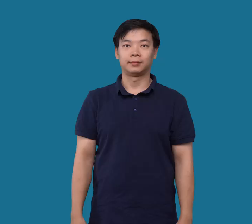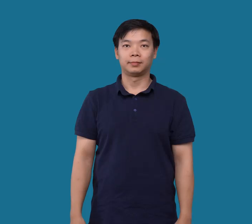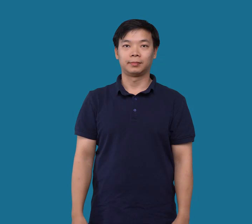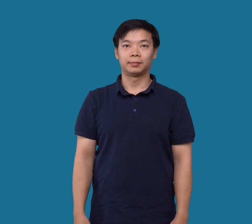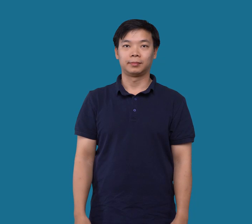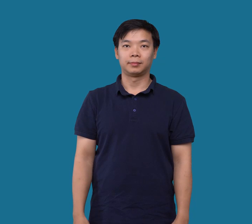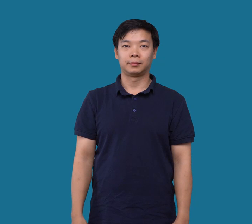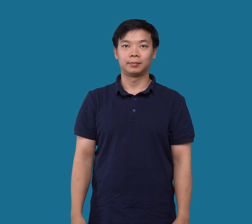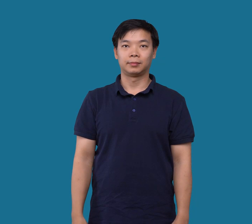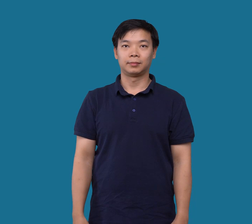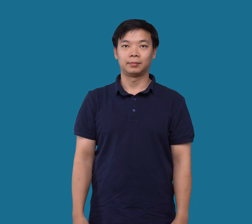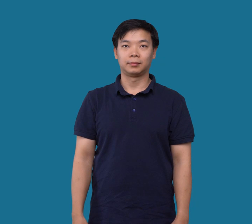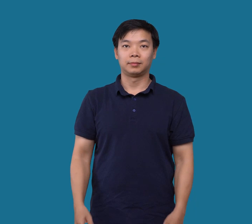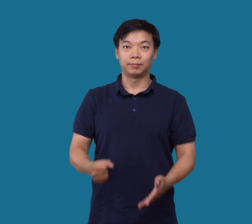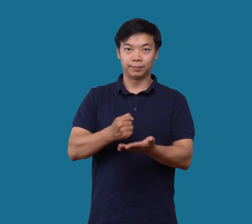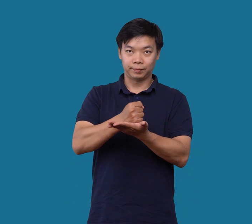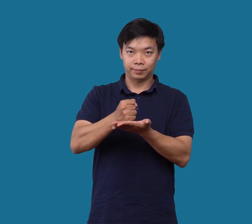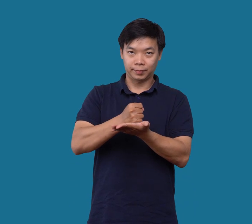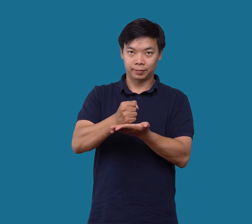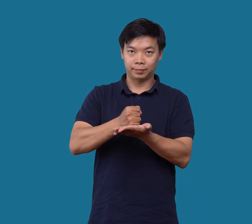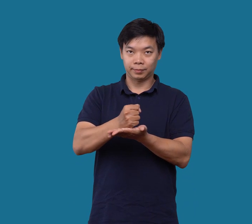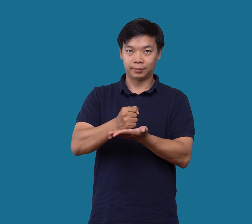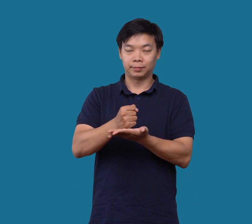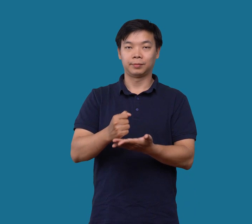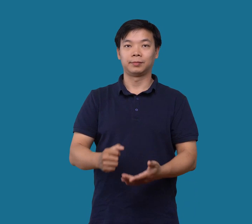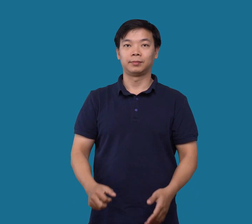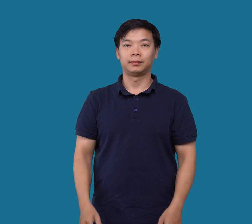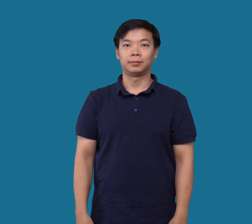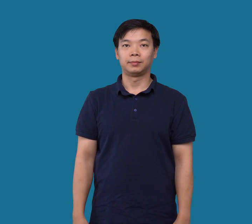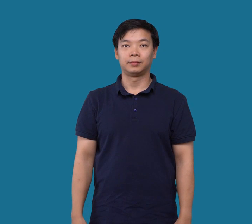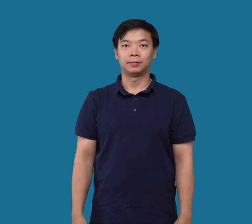gạo